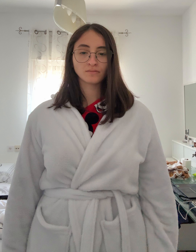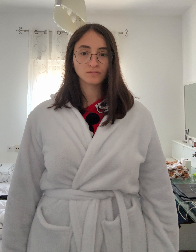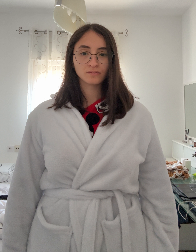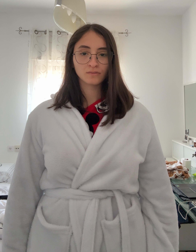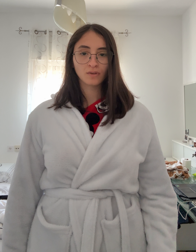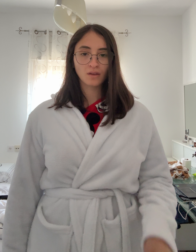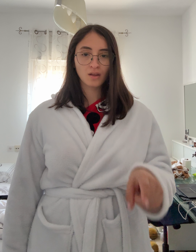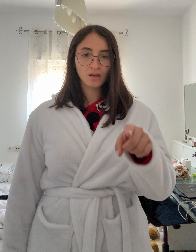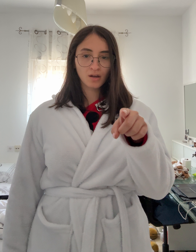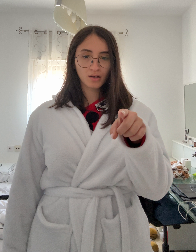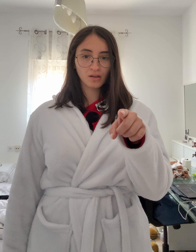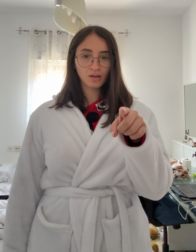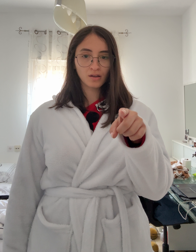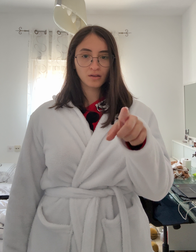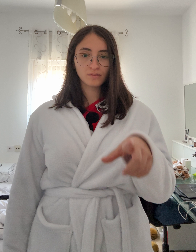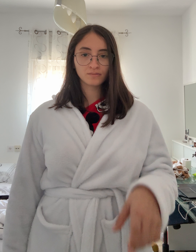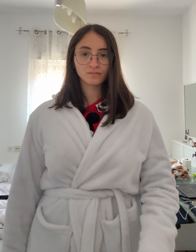אתה